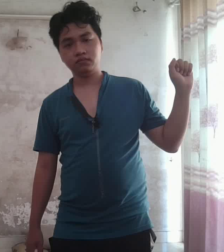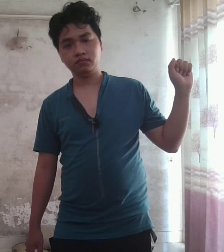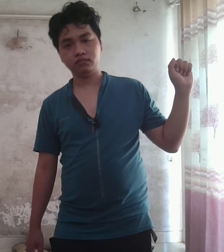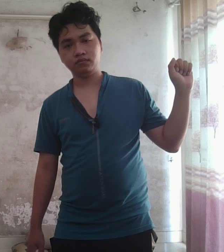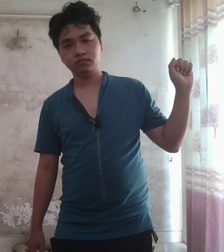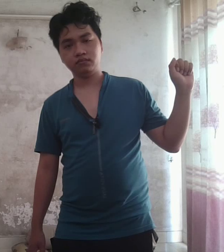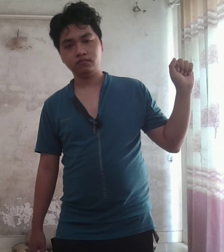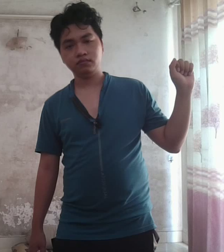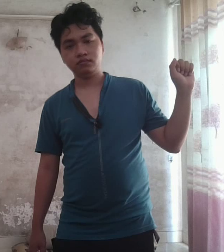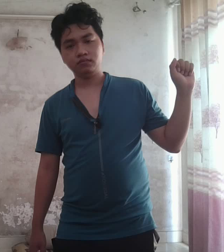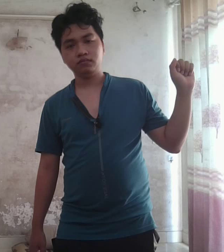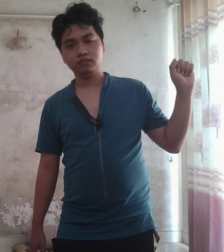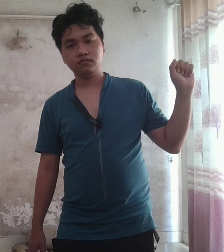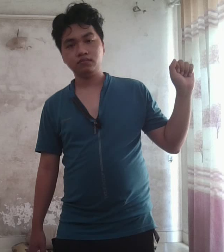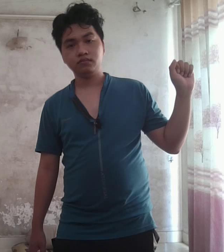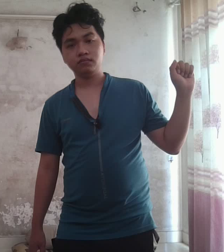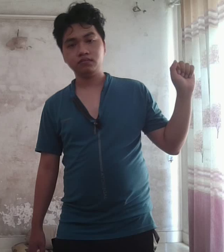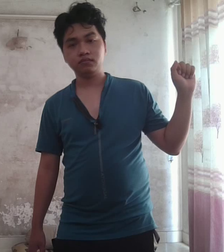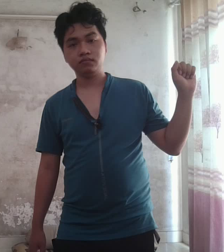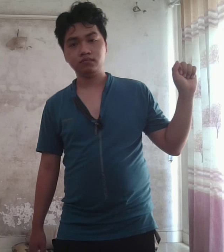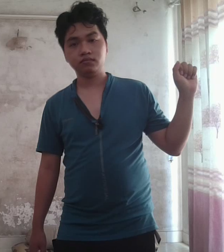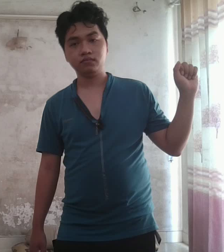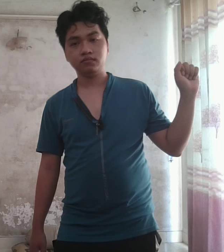a